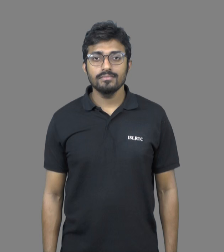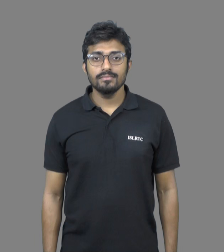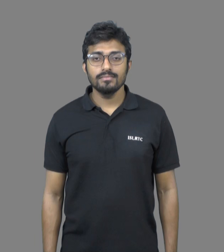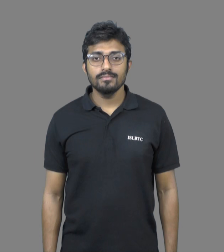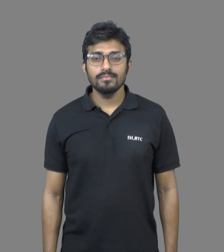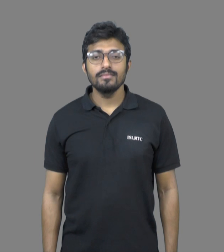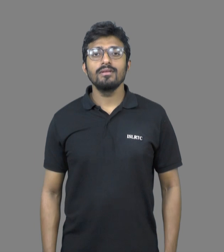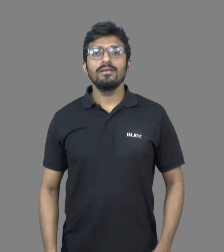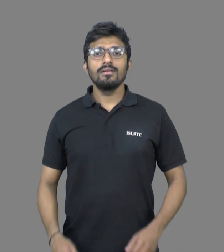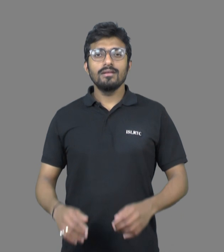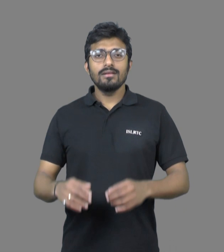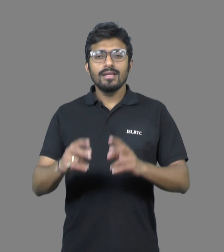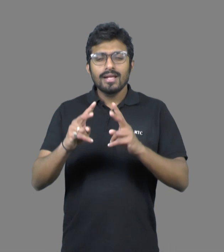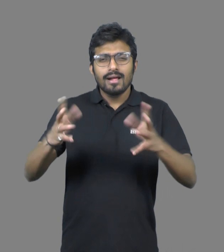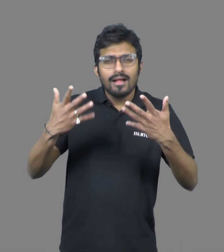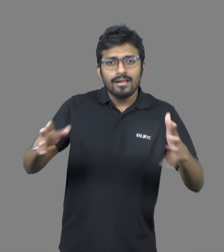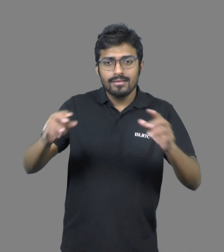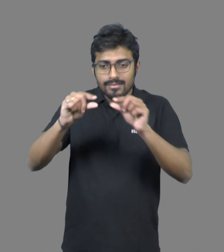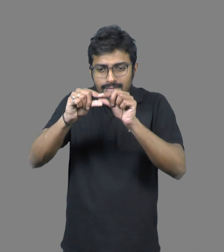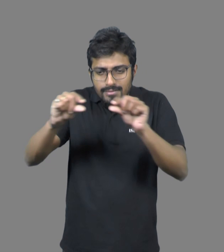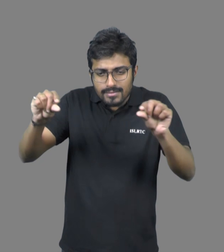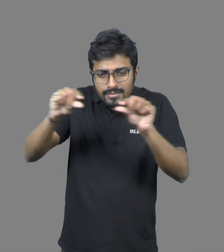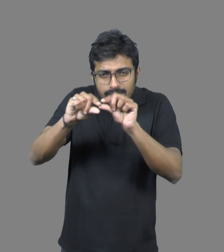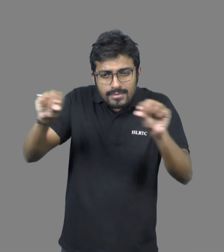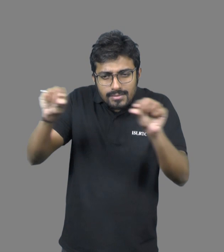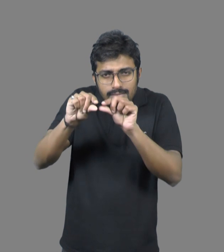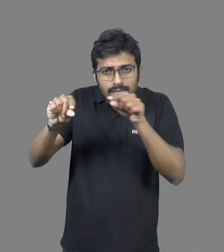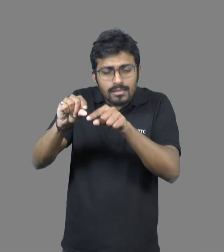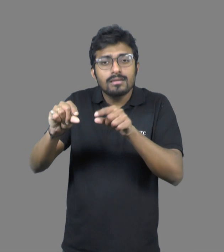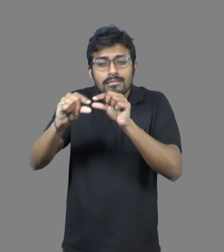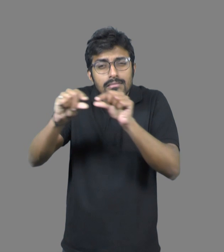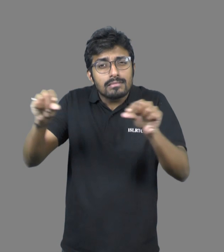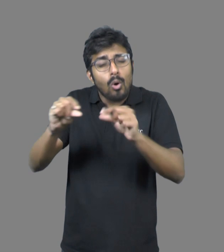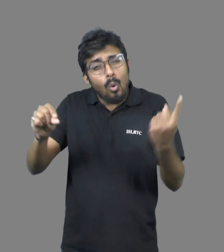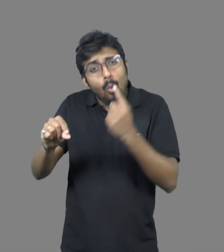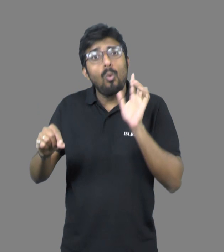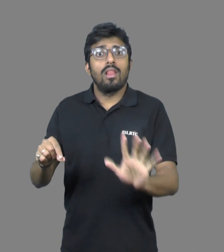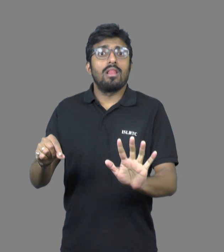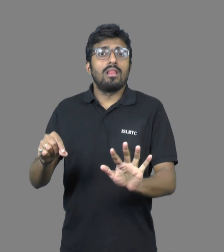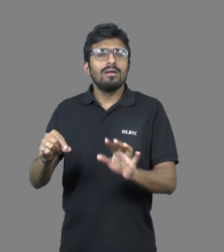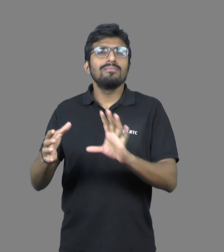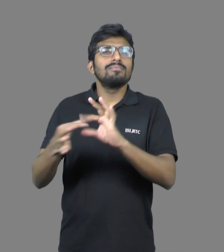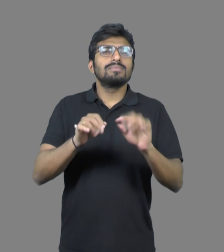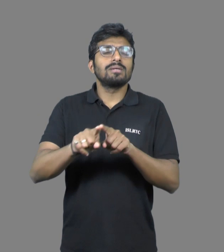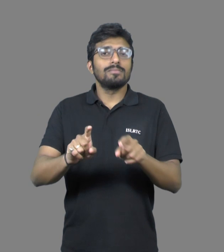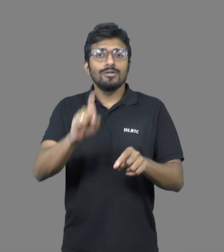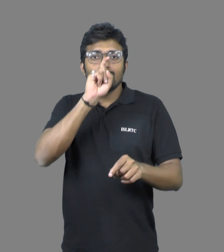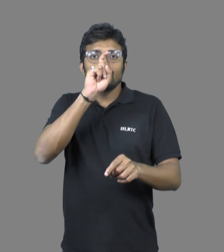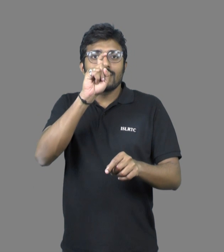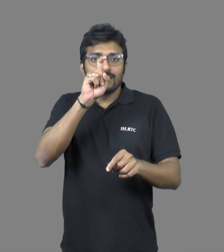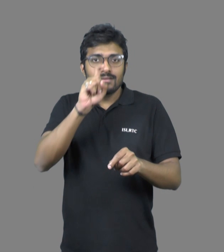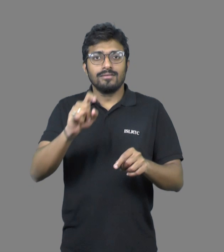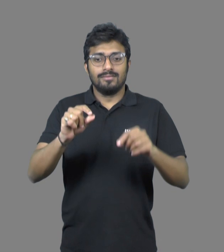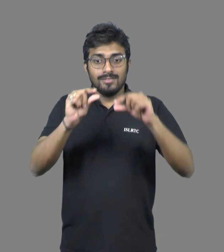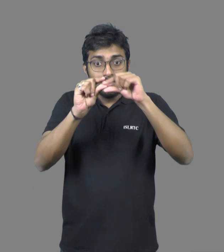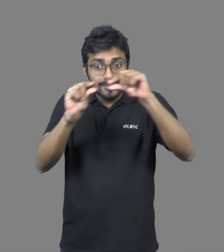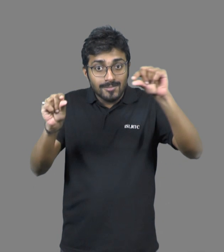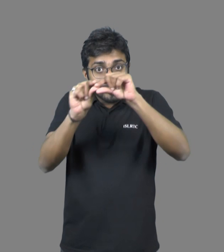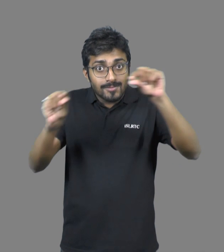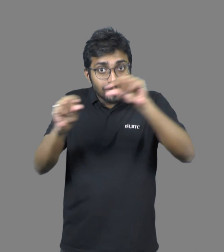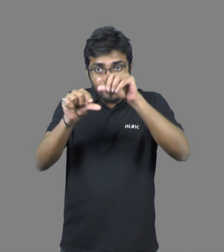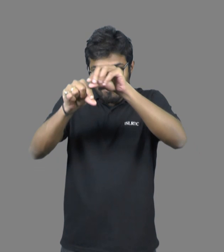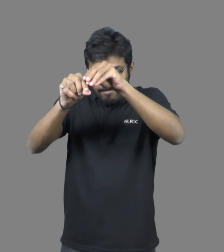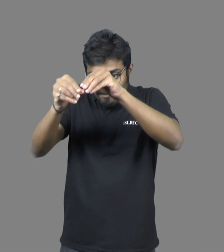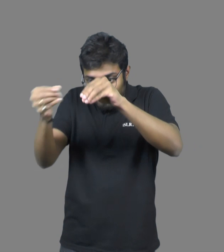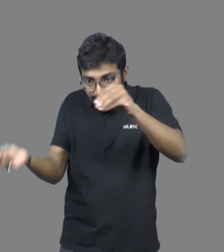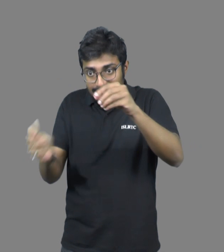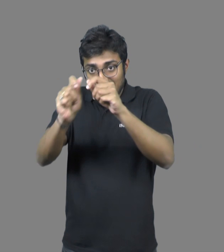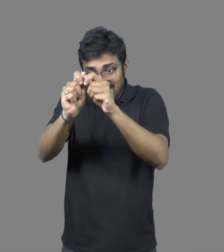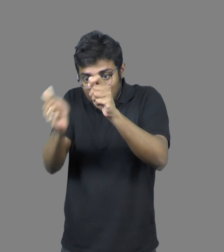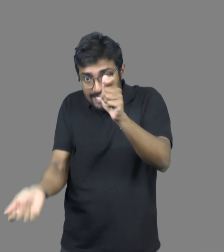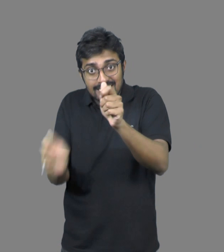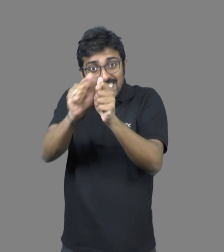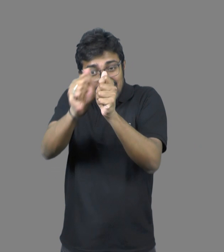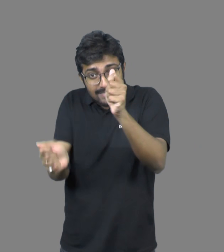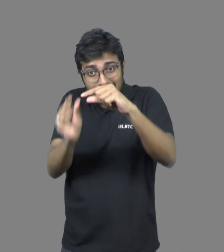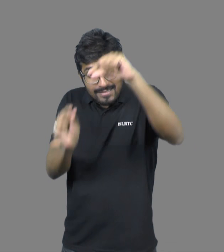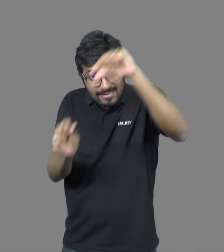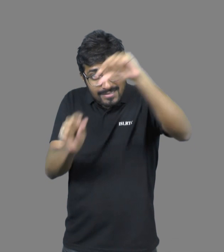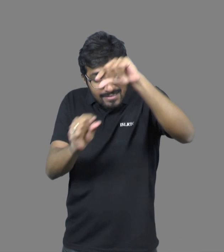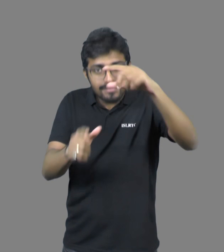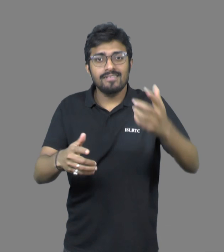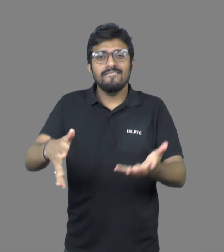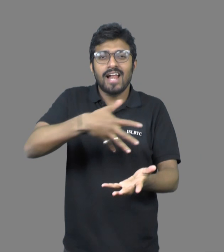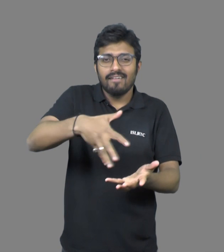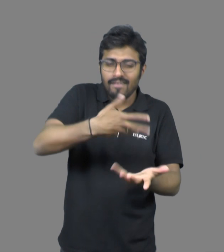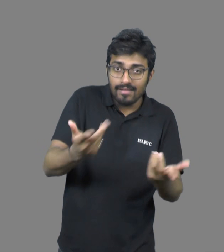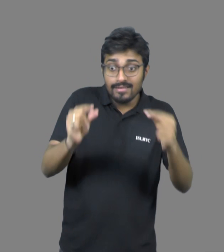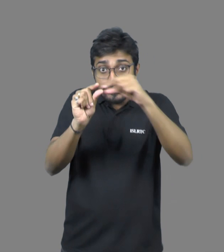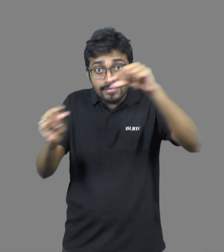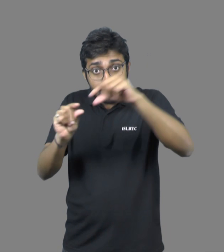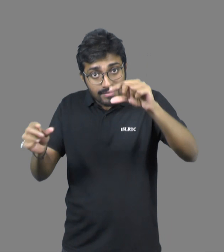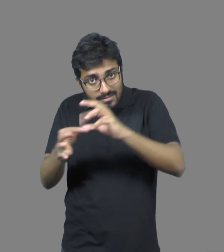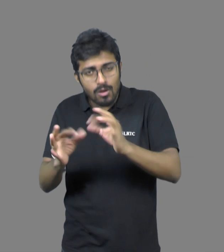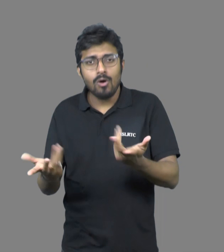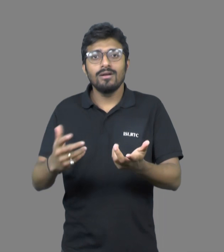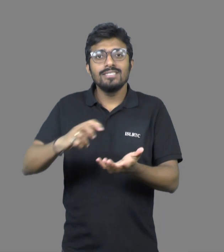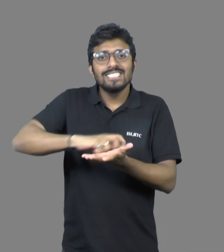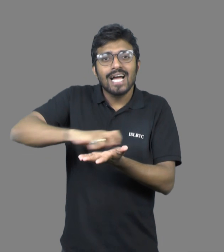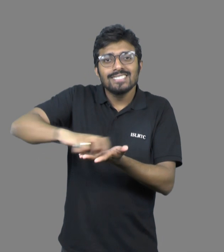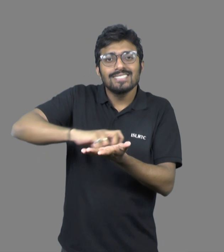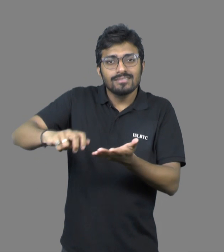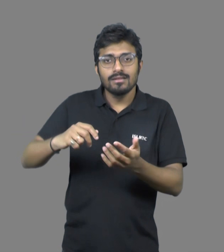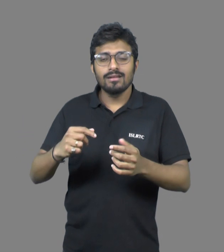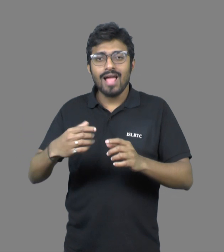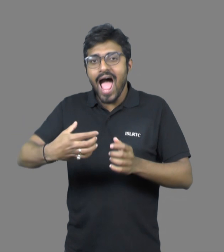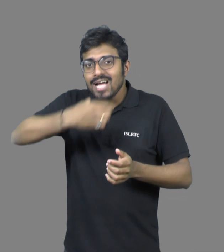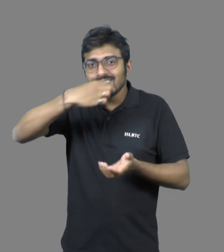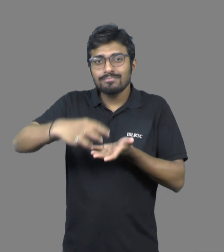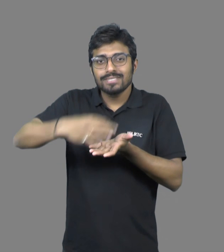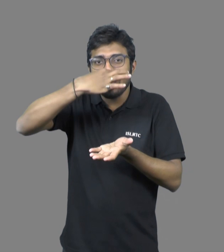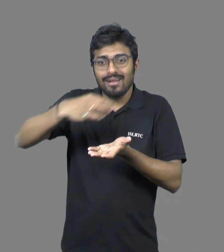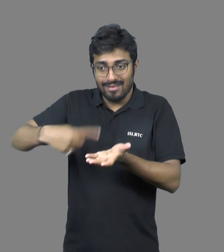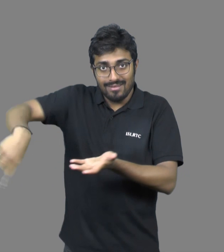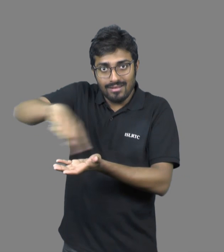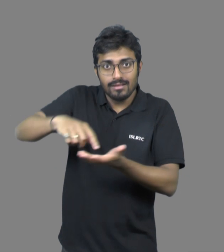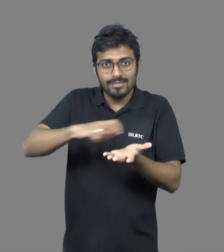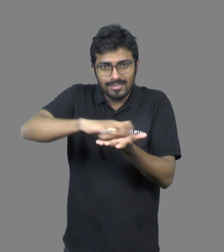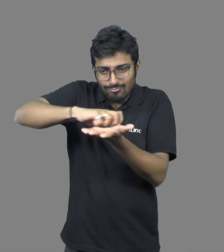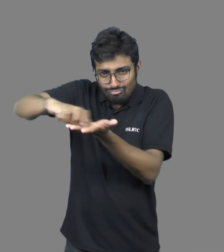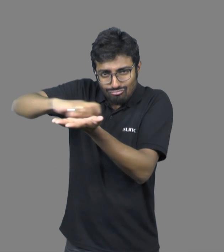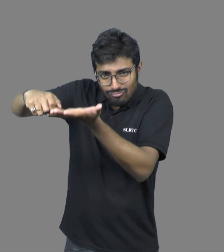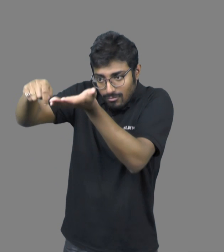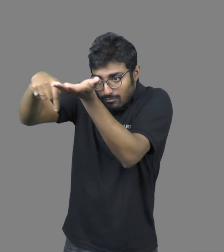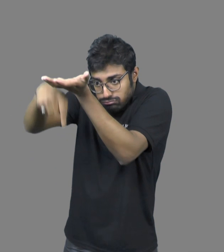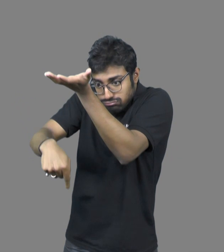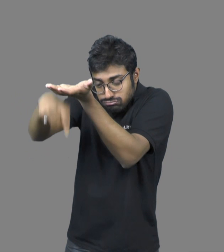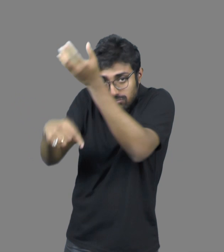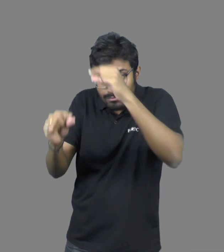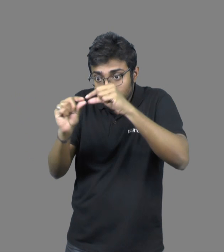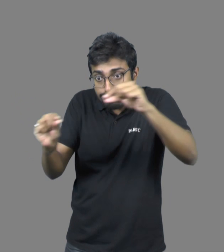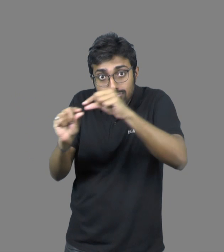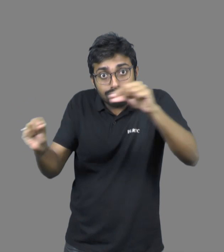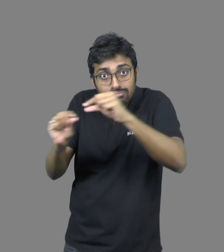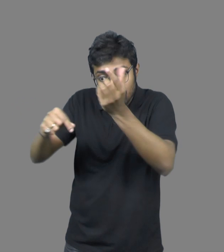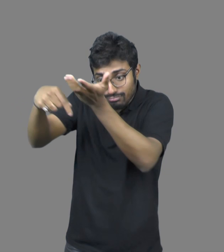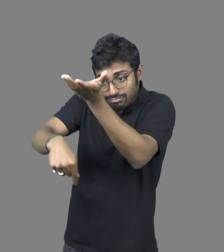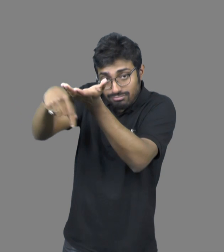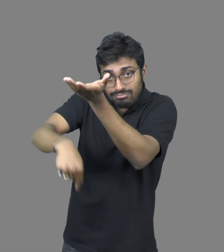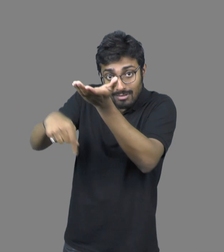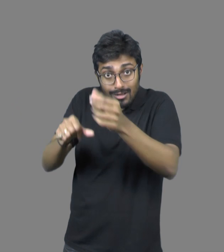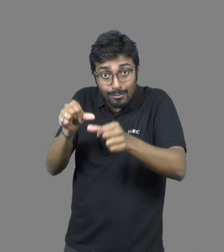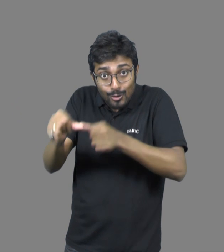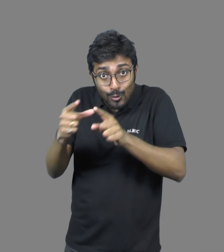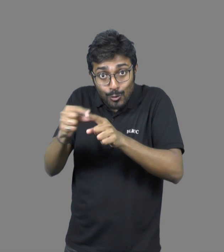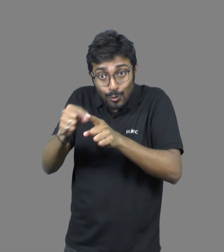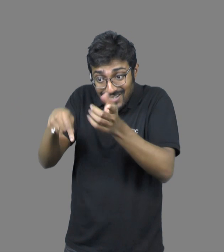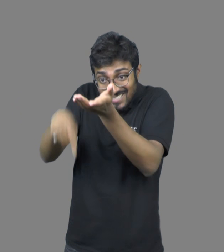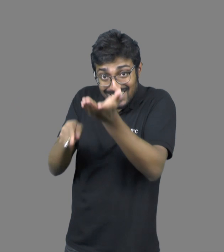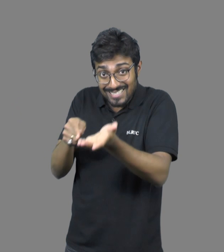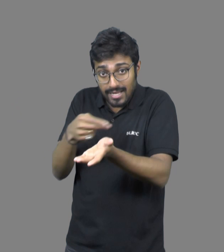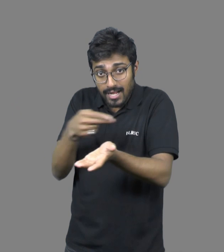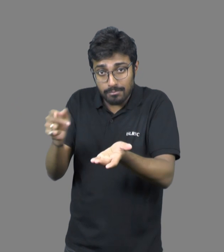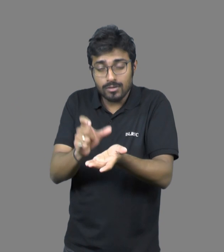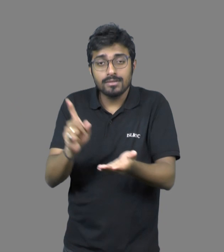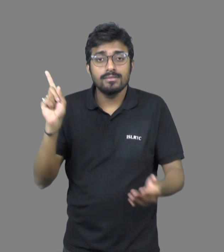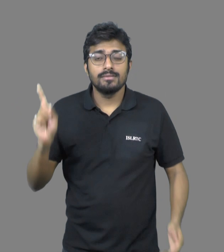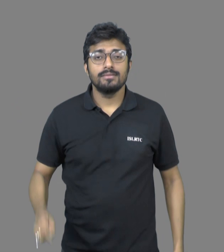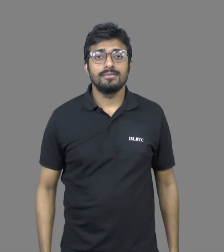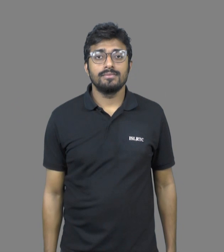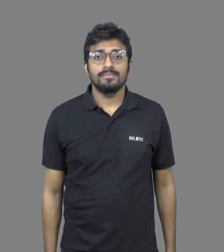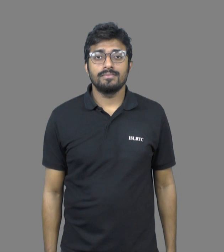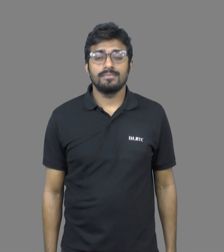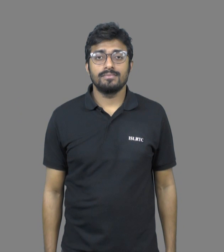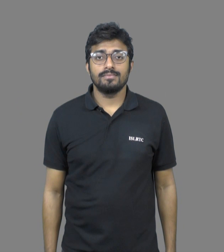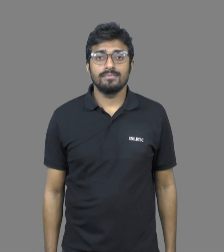Shred